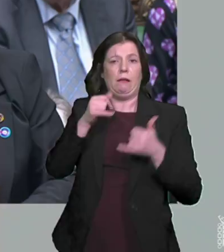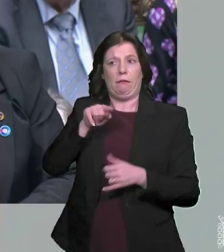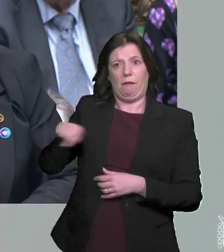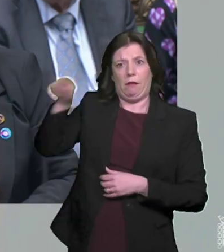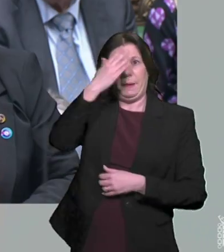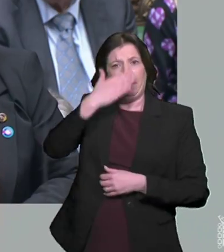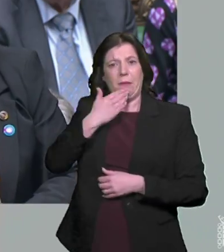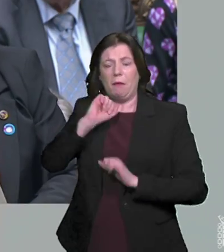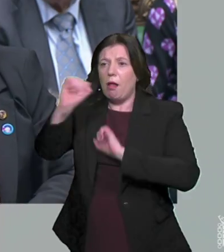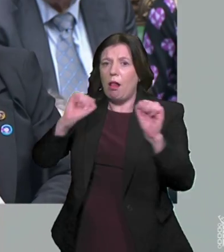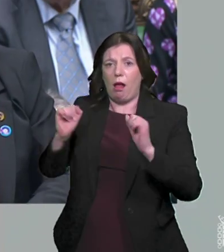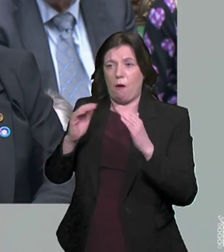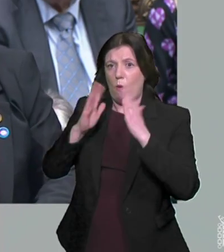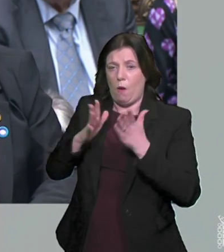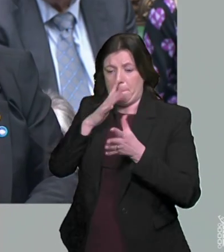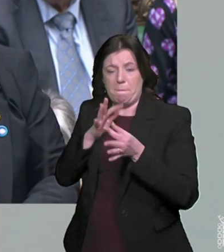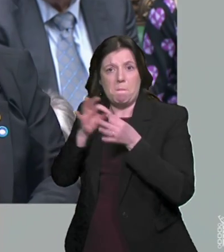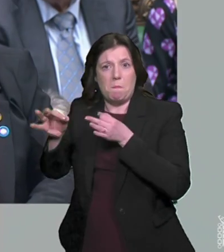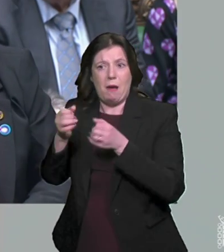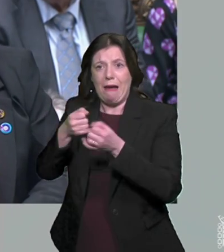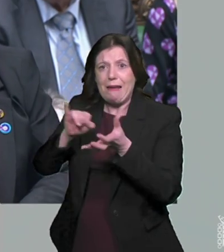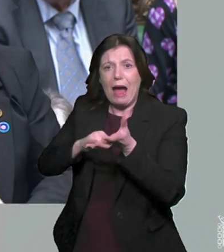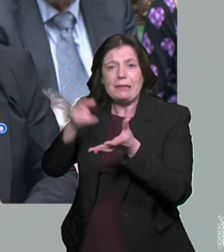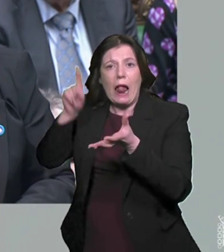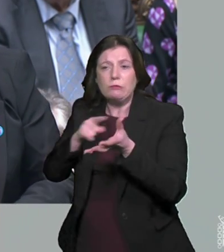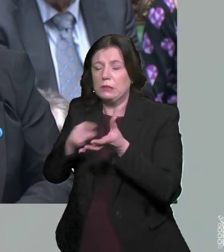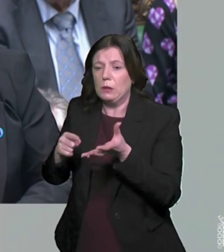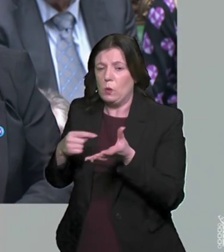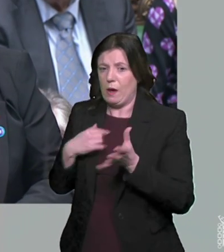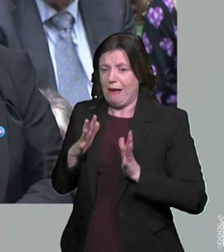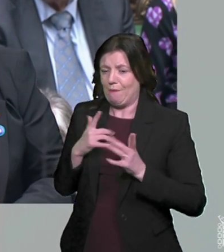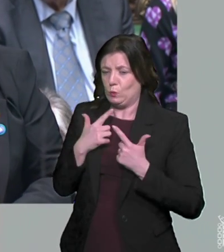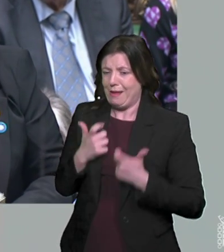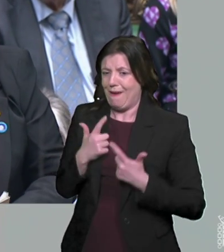cost of energy meant they would have to ration it—and I do not represent a deprived area.